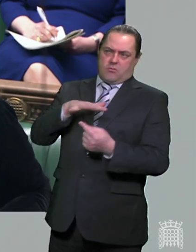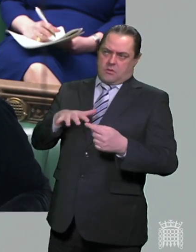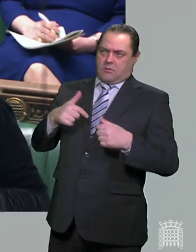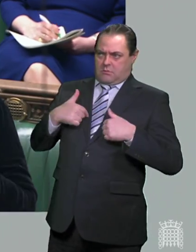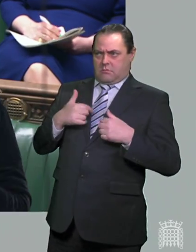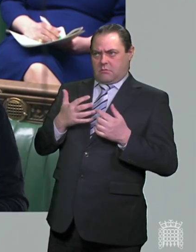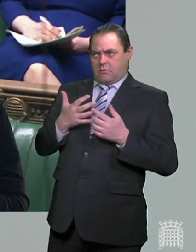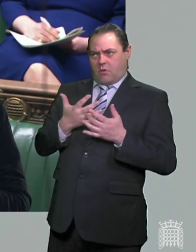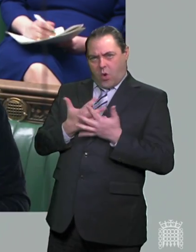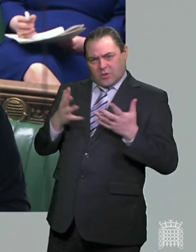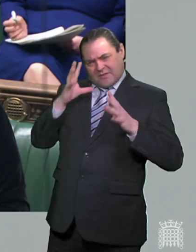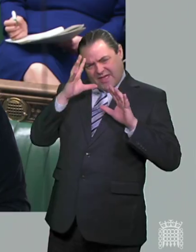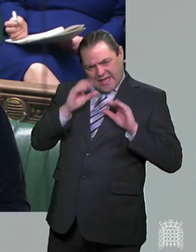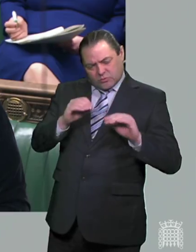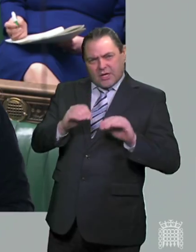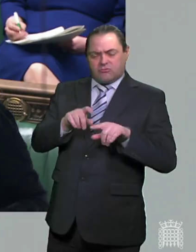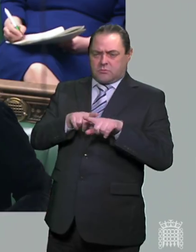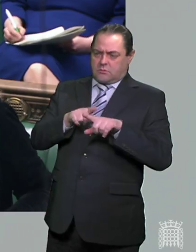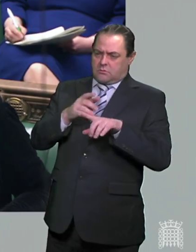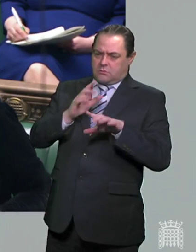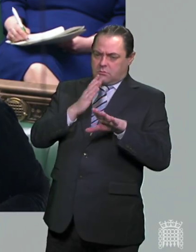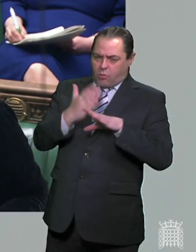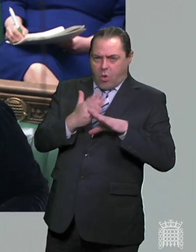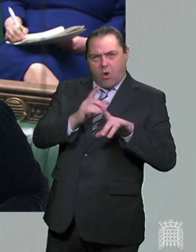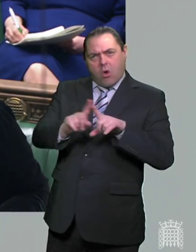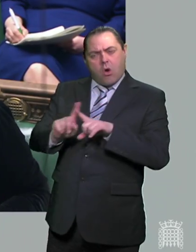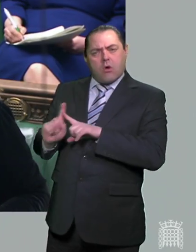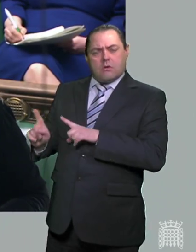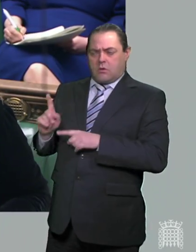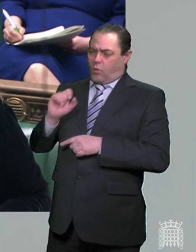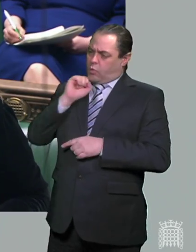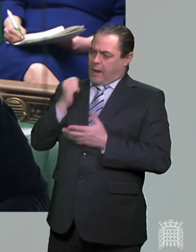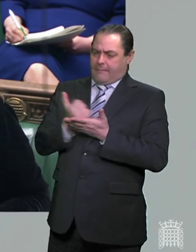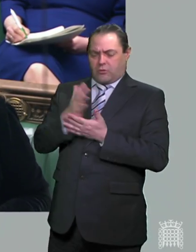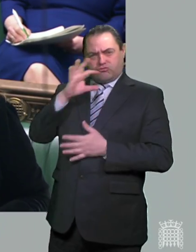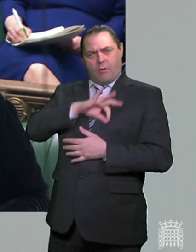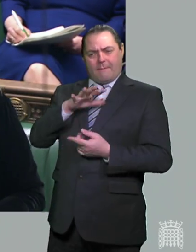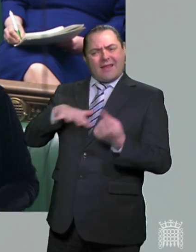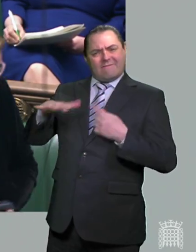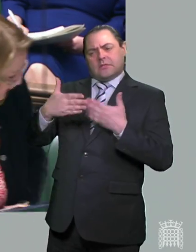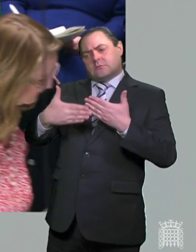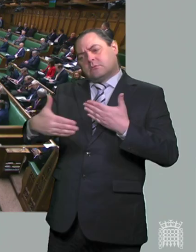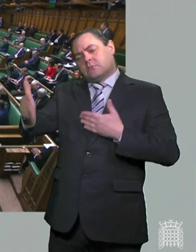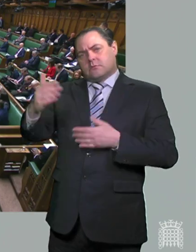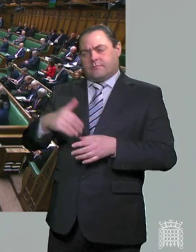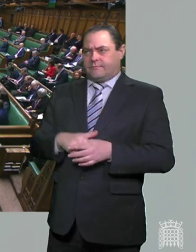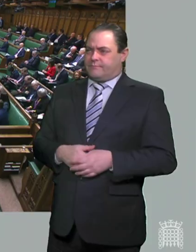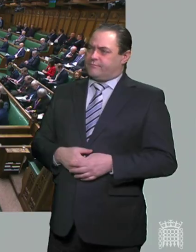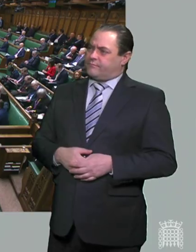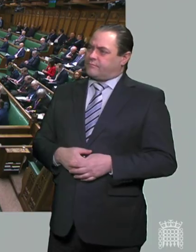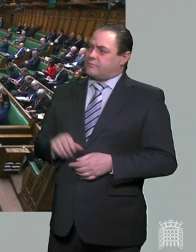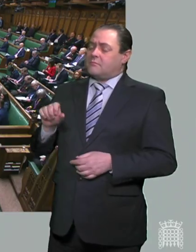We are putting huge amounts of effort and education into it, from which we will reap the benefits in years to come.